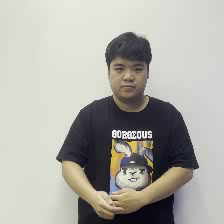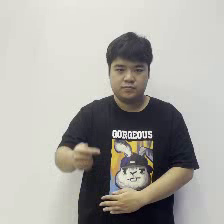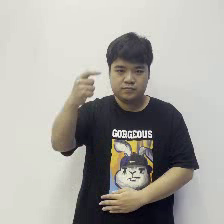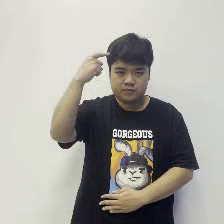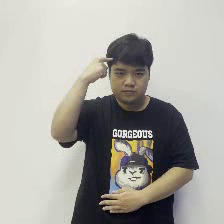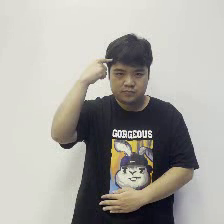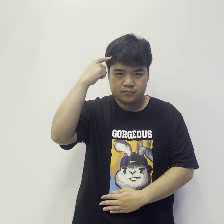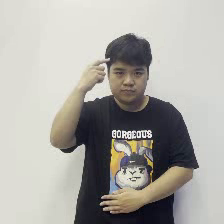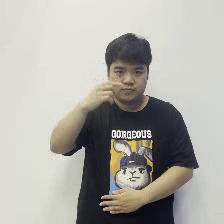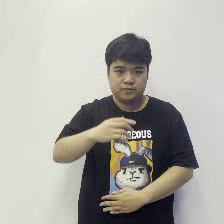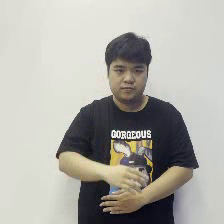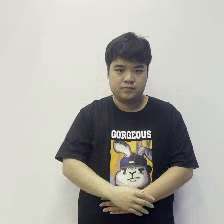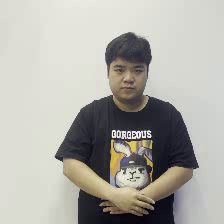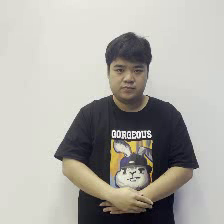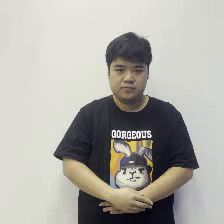Đầu